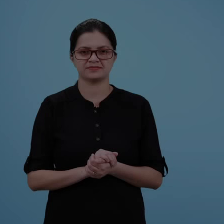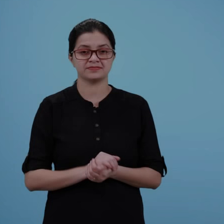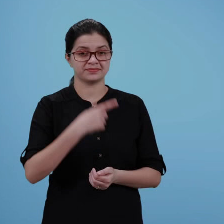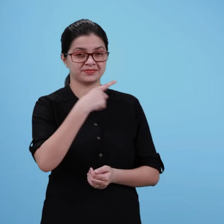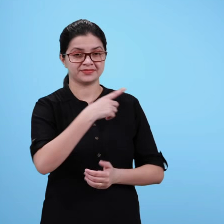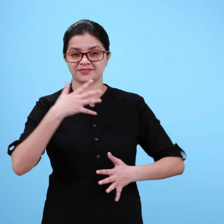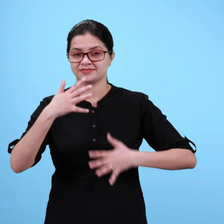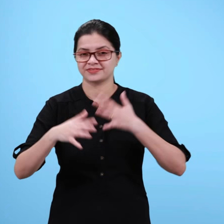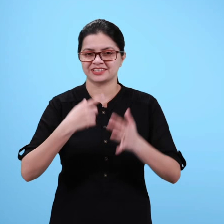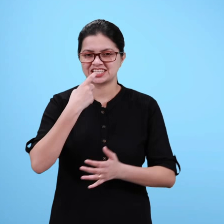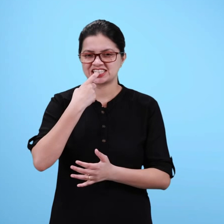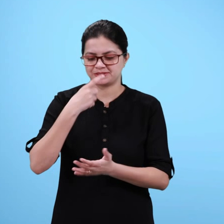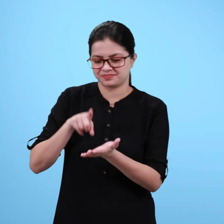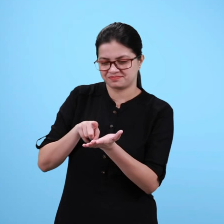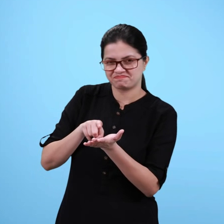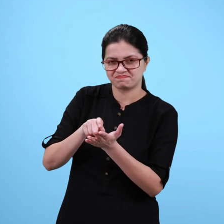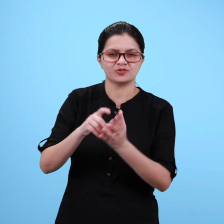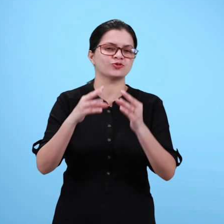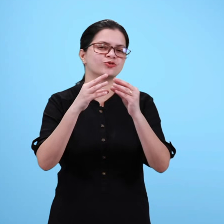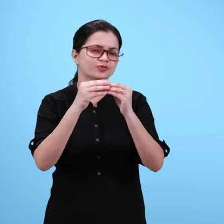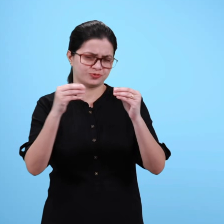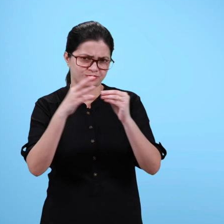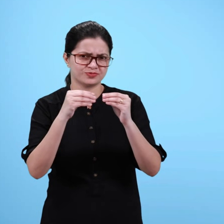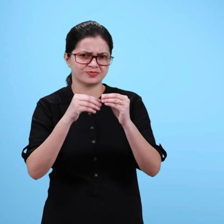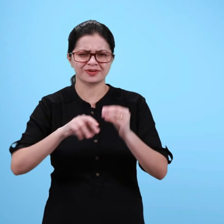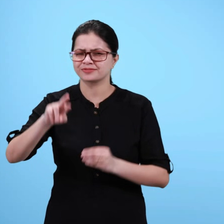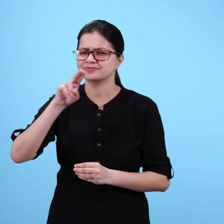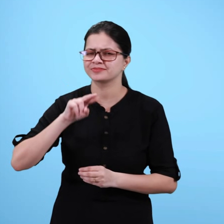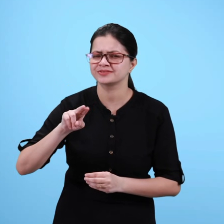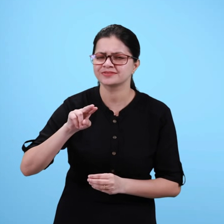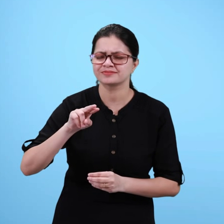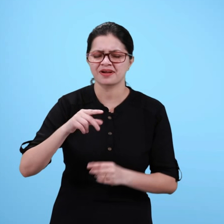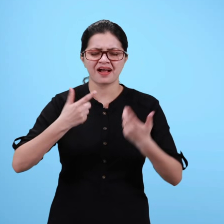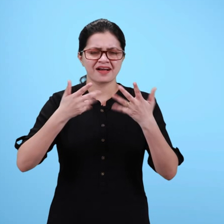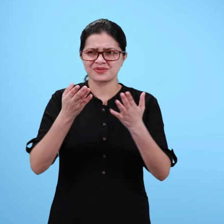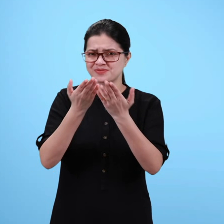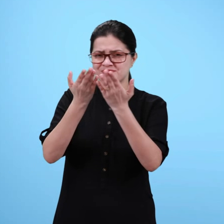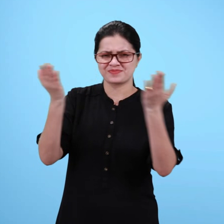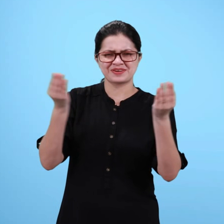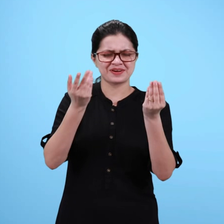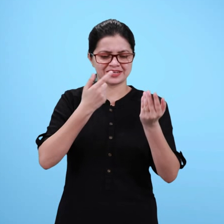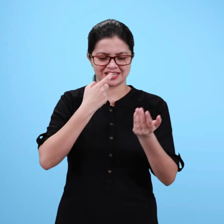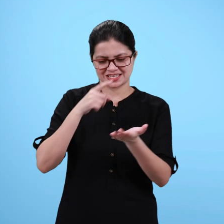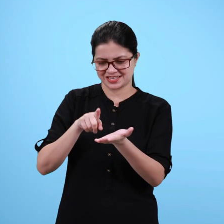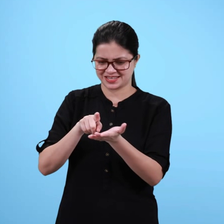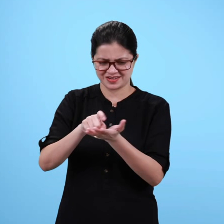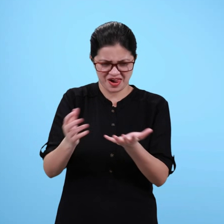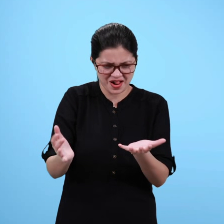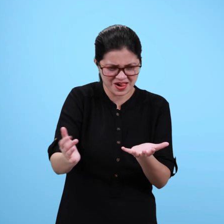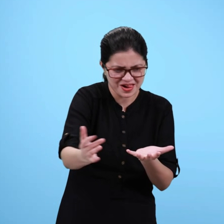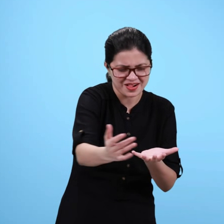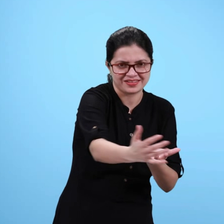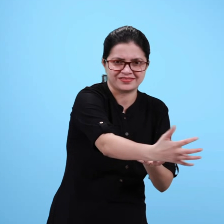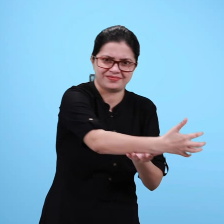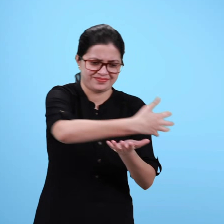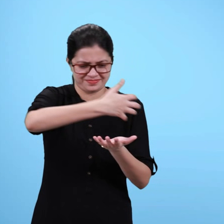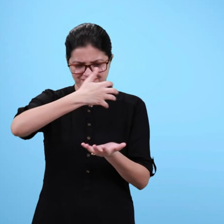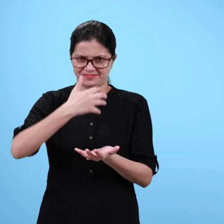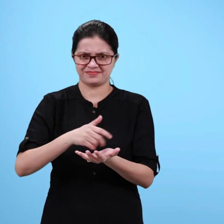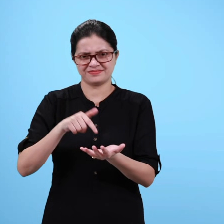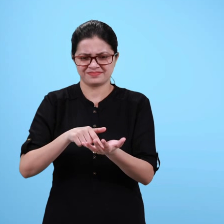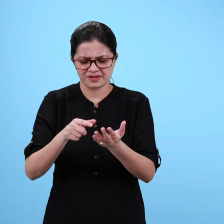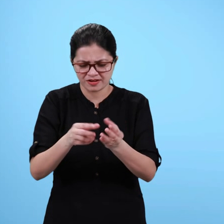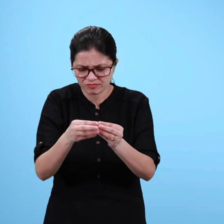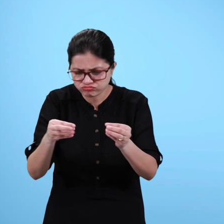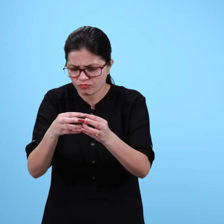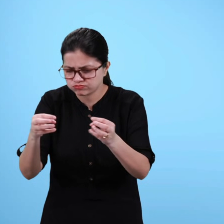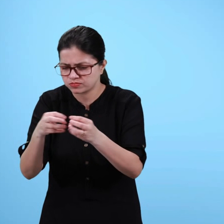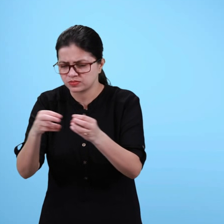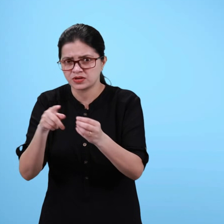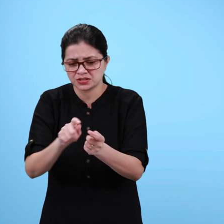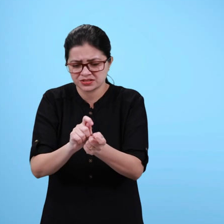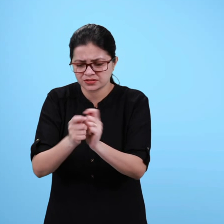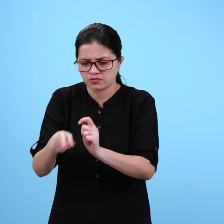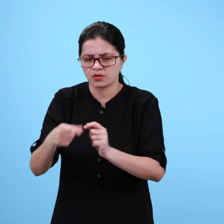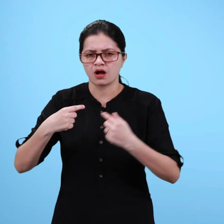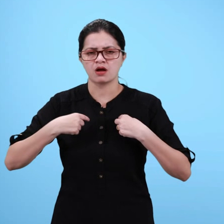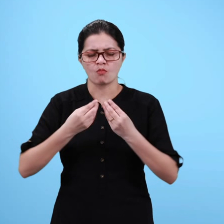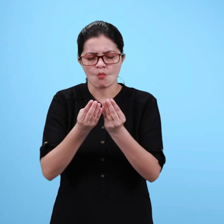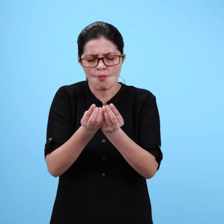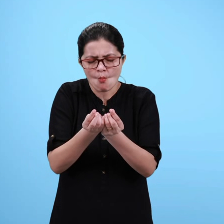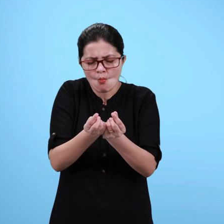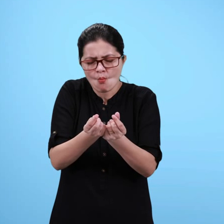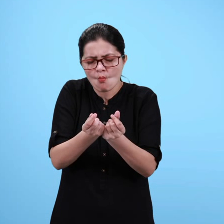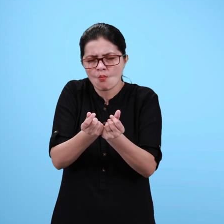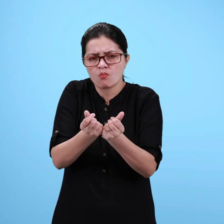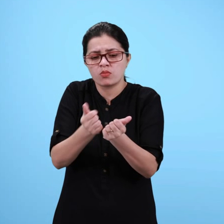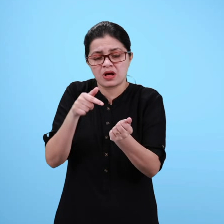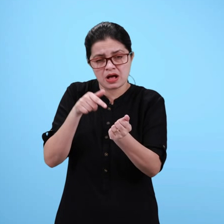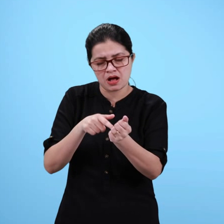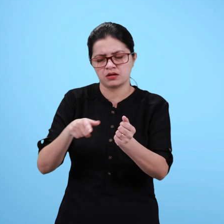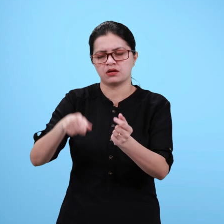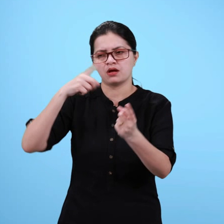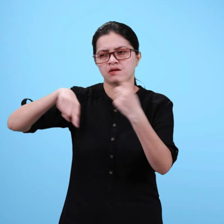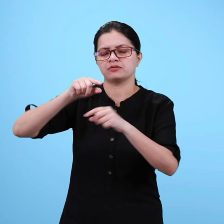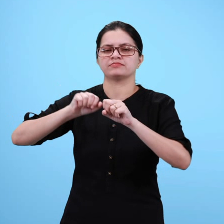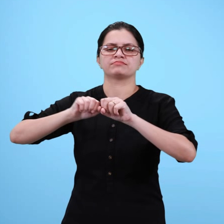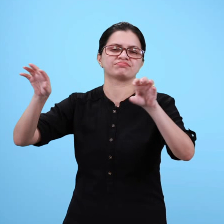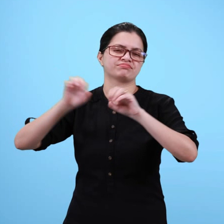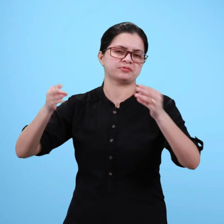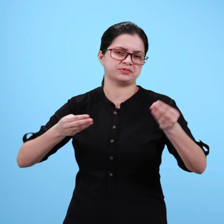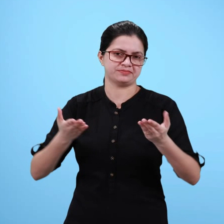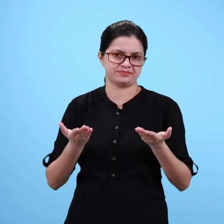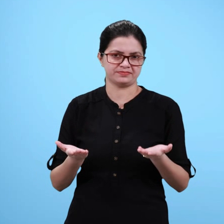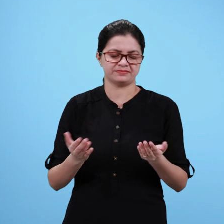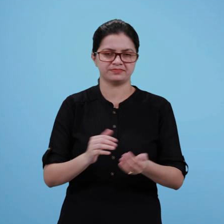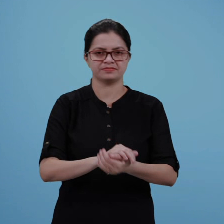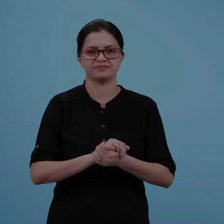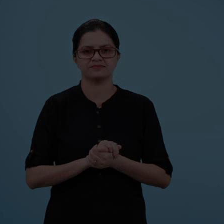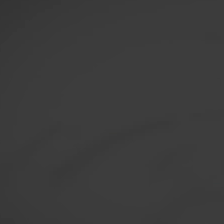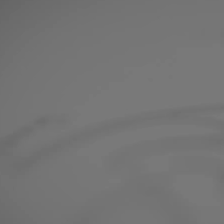Sericulture This sign refers to sericulture. It is the commercial rearing of silk worms.